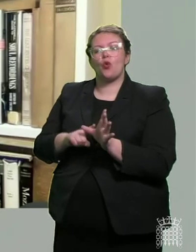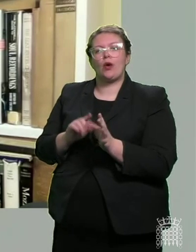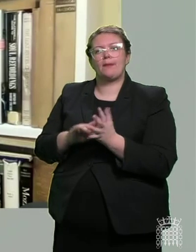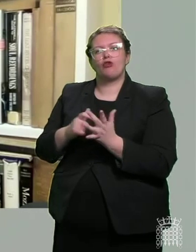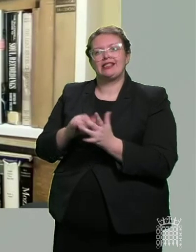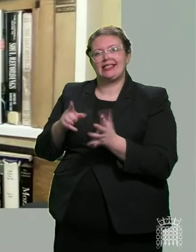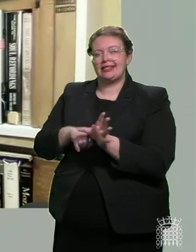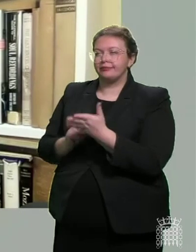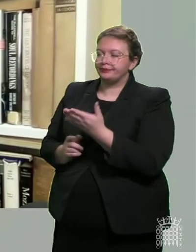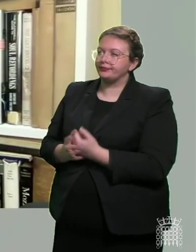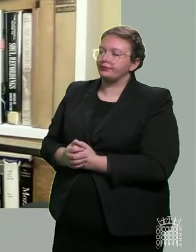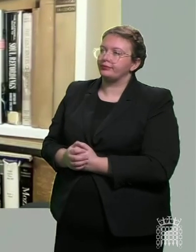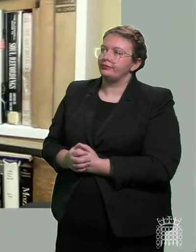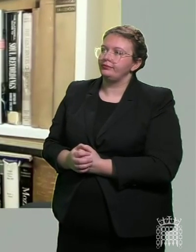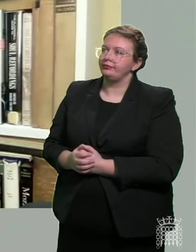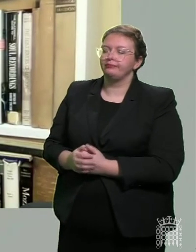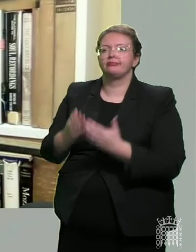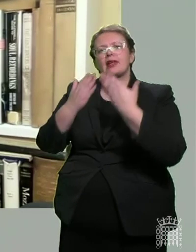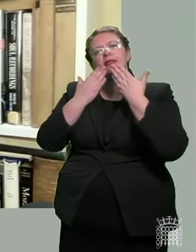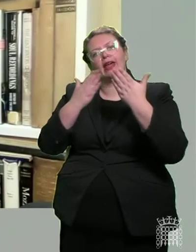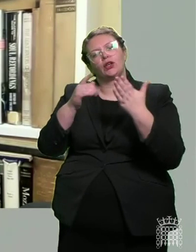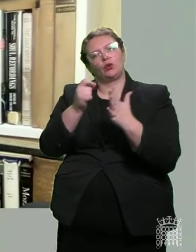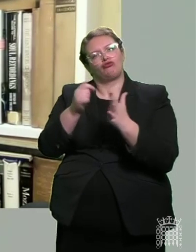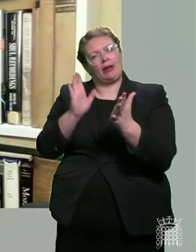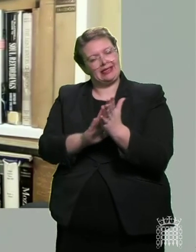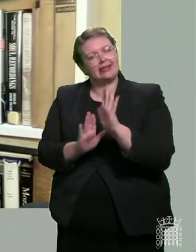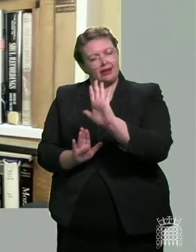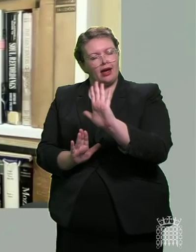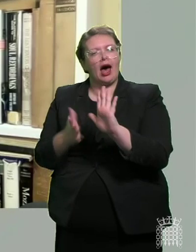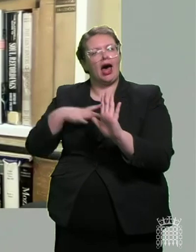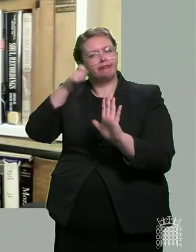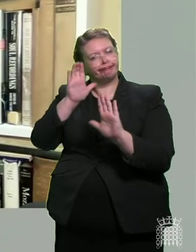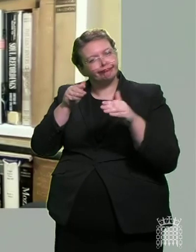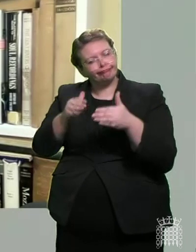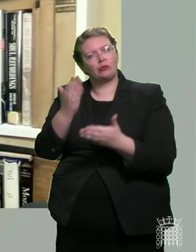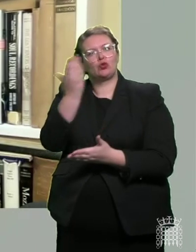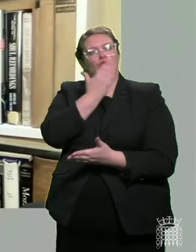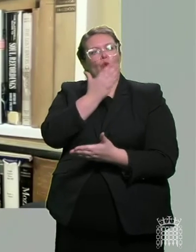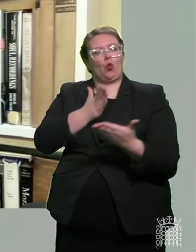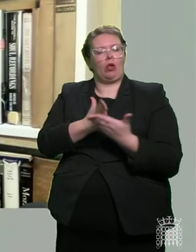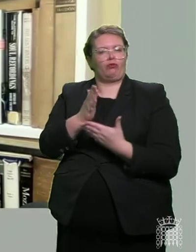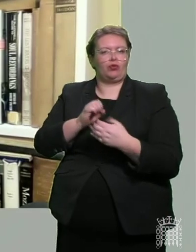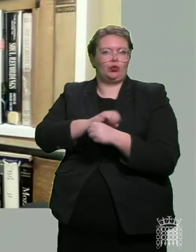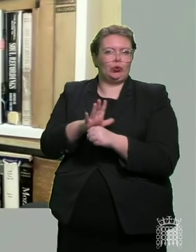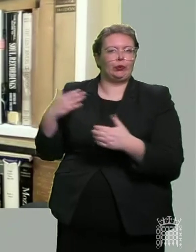I thank the Prime Minister for prioritising schools during this pandemic.